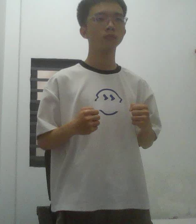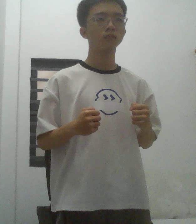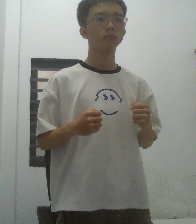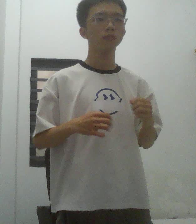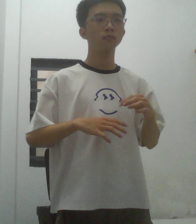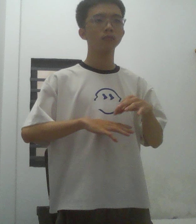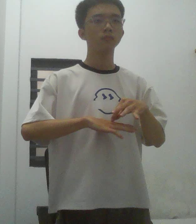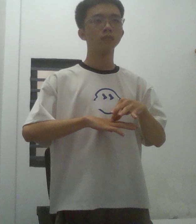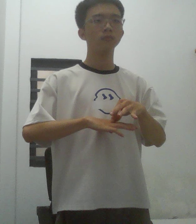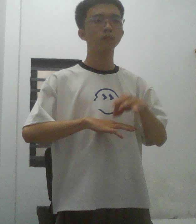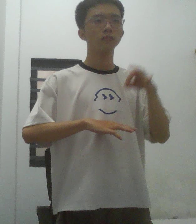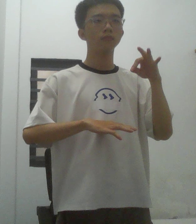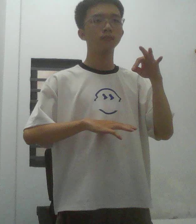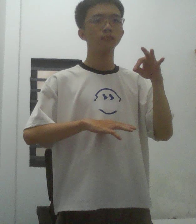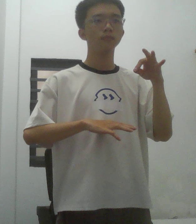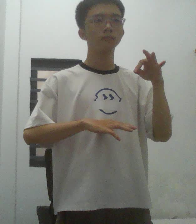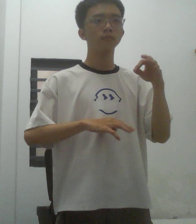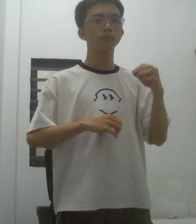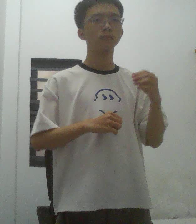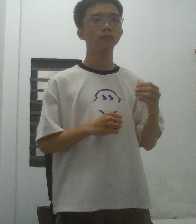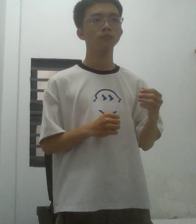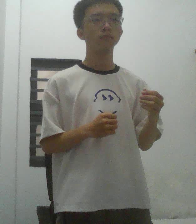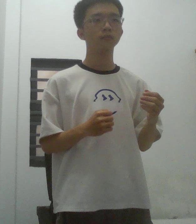tuan nay